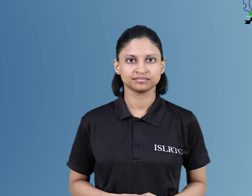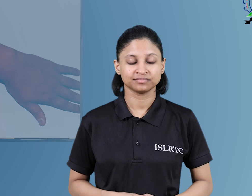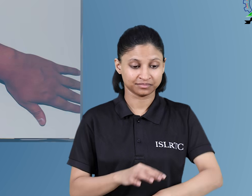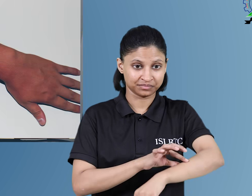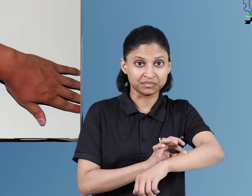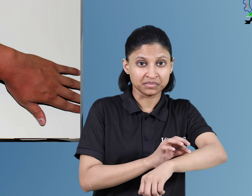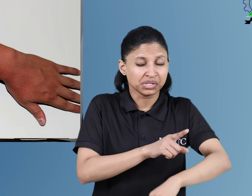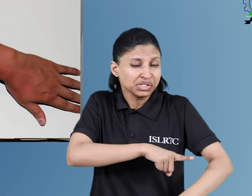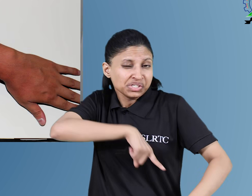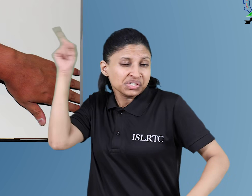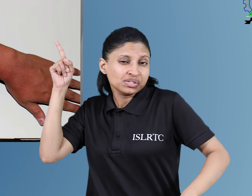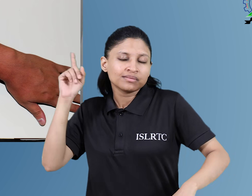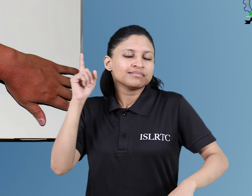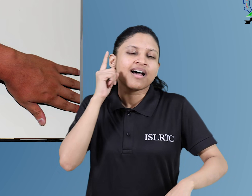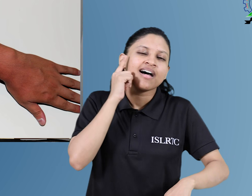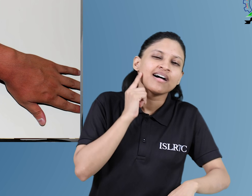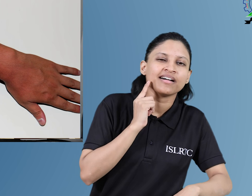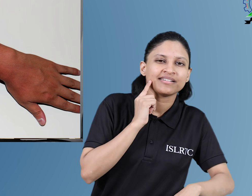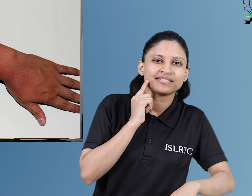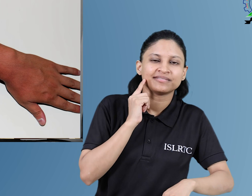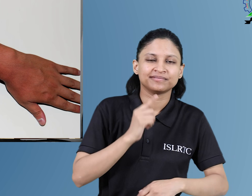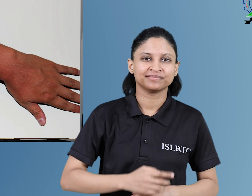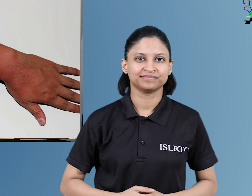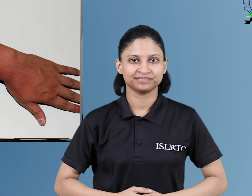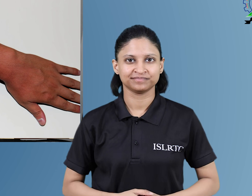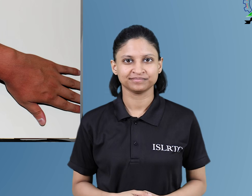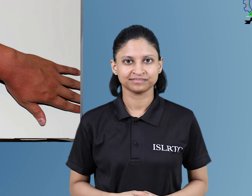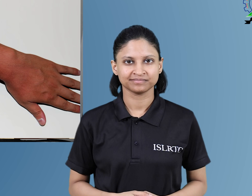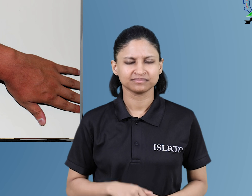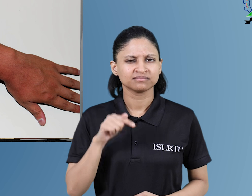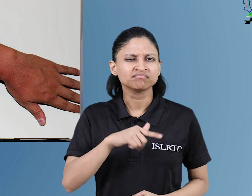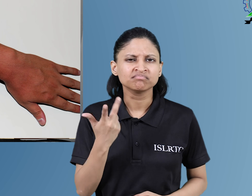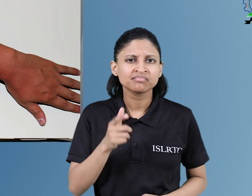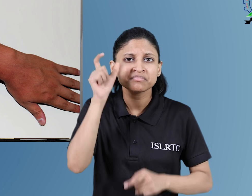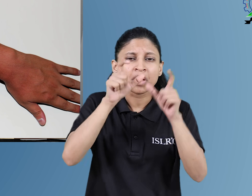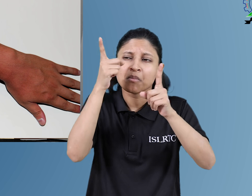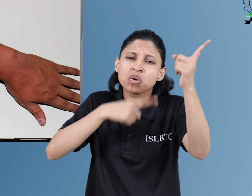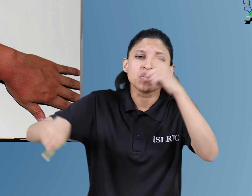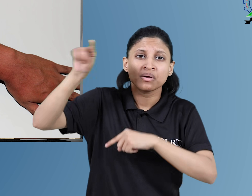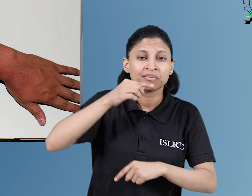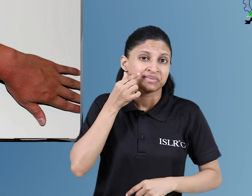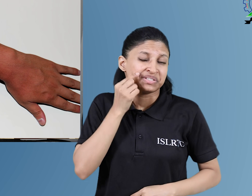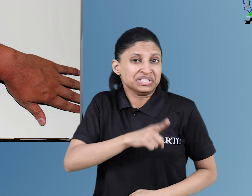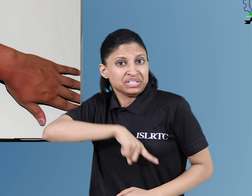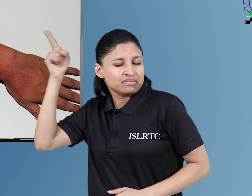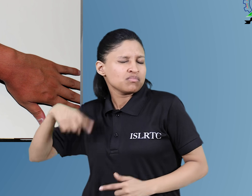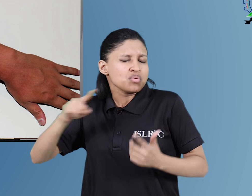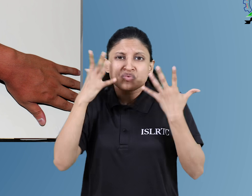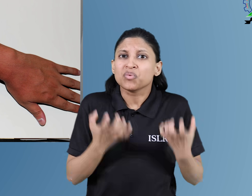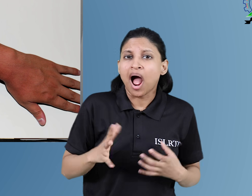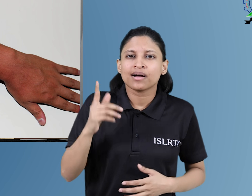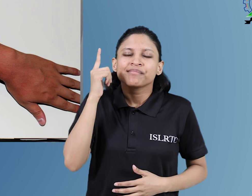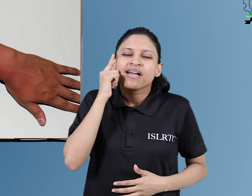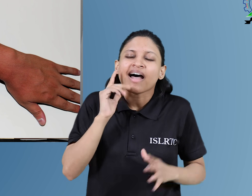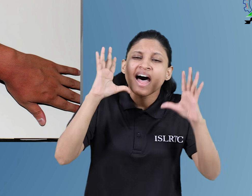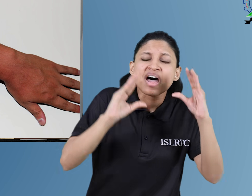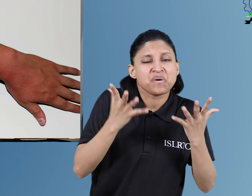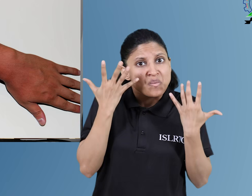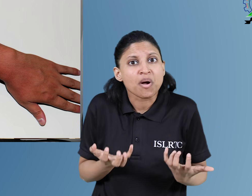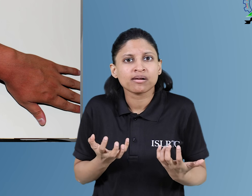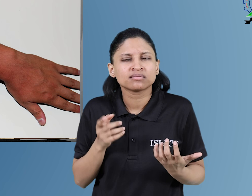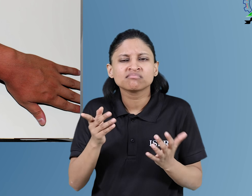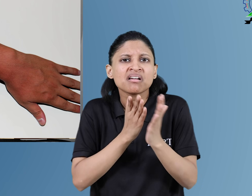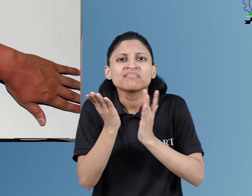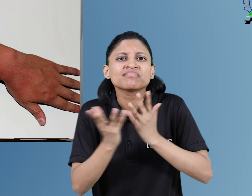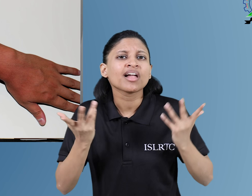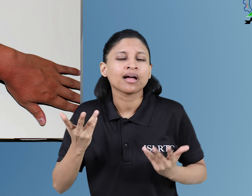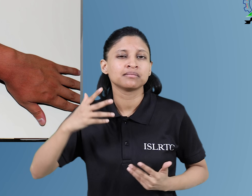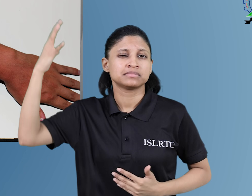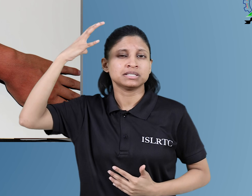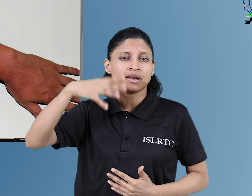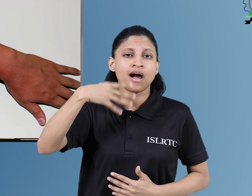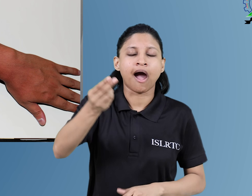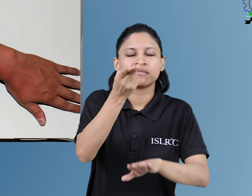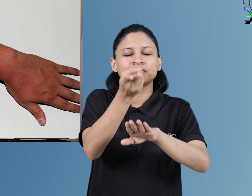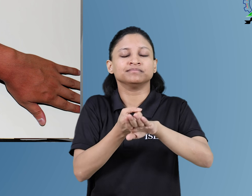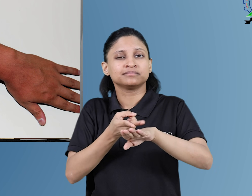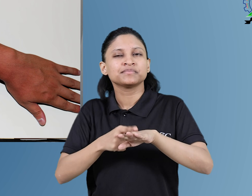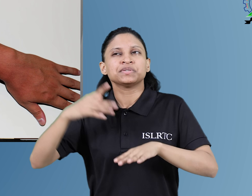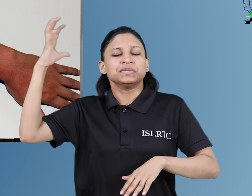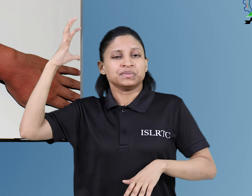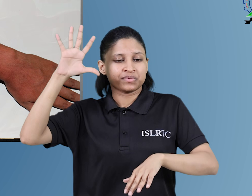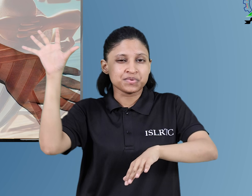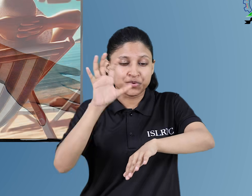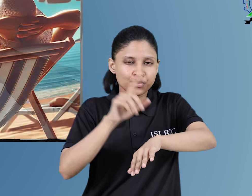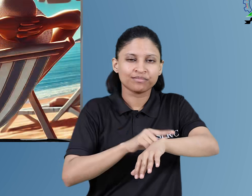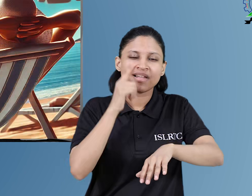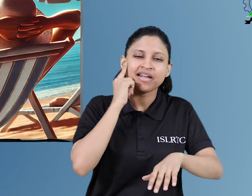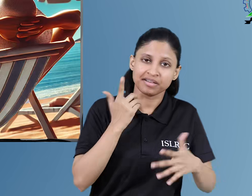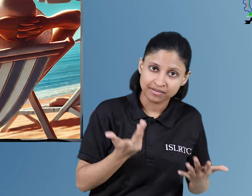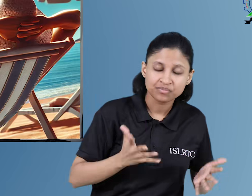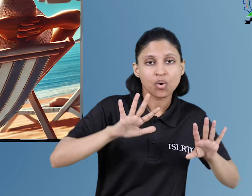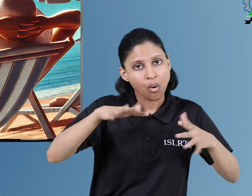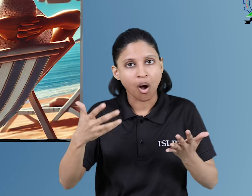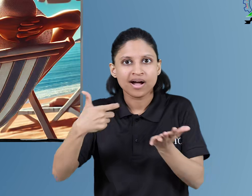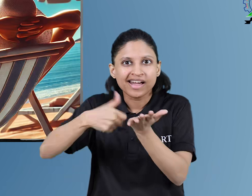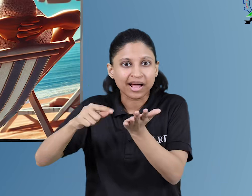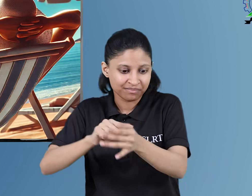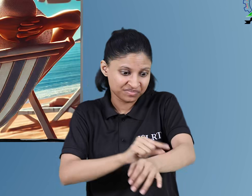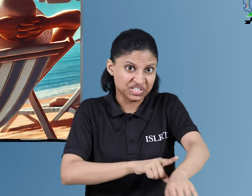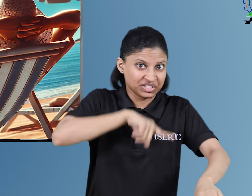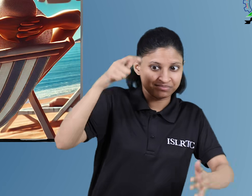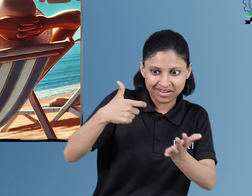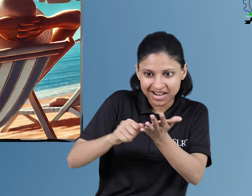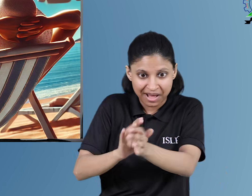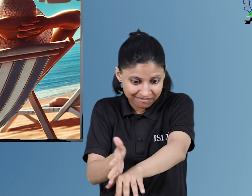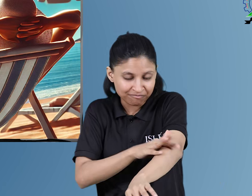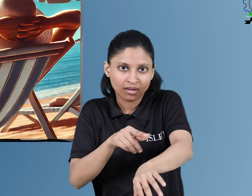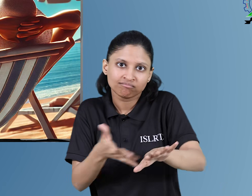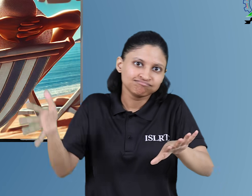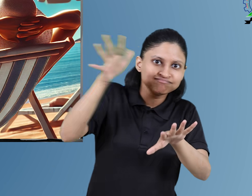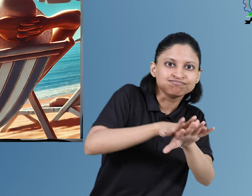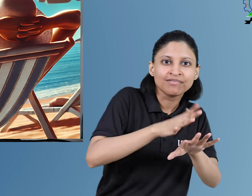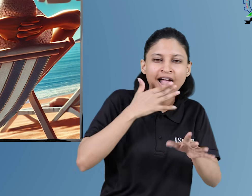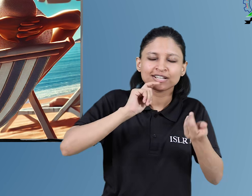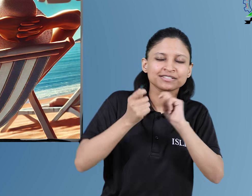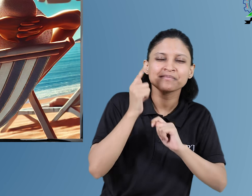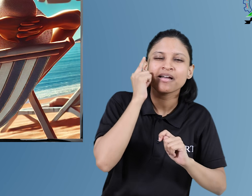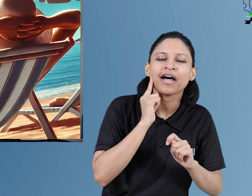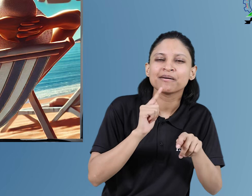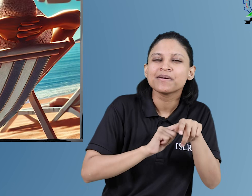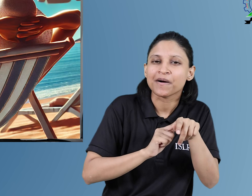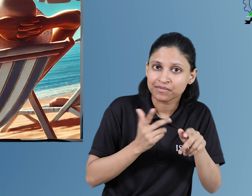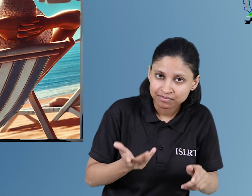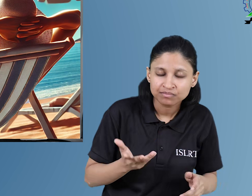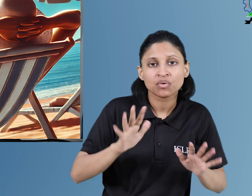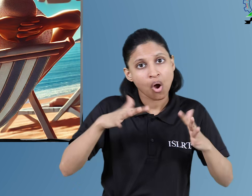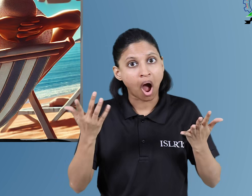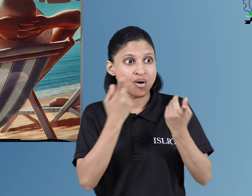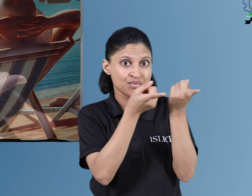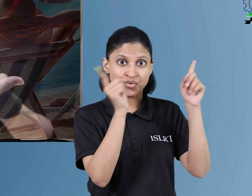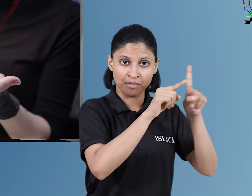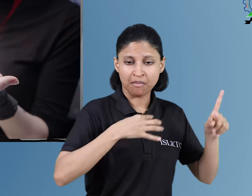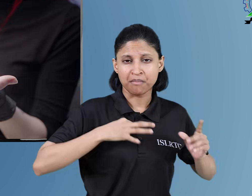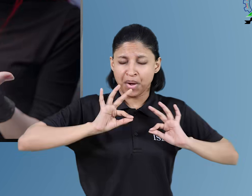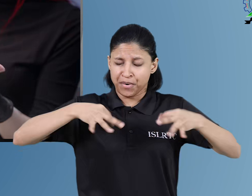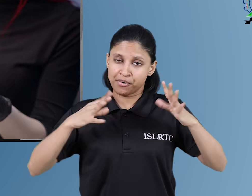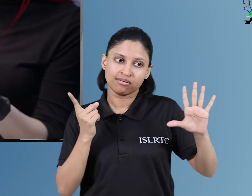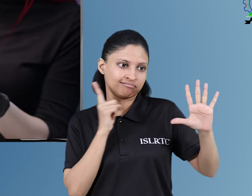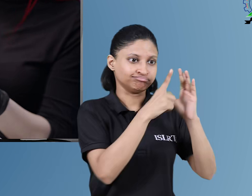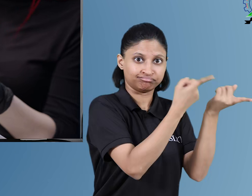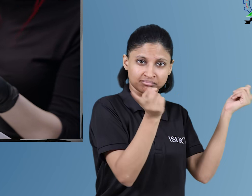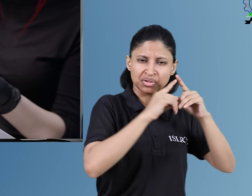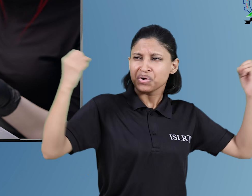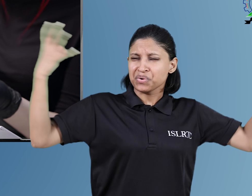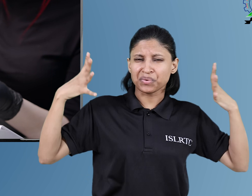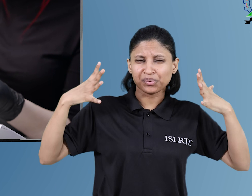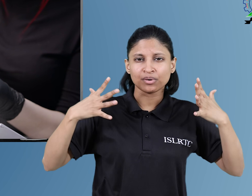Tanning Tanning refers to the process of darkening the skin tone, as opposed to a lighter complexion. This can be achieved through sunbathing, applying or visiting a salon for a spray tan